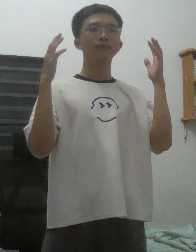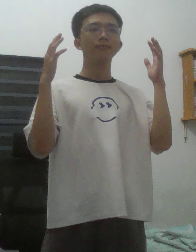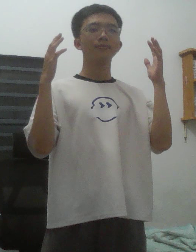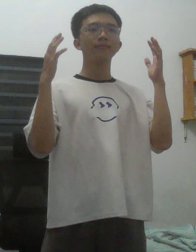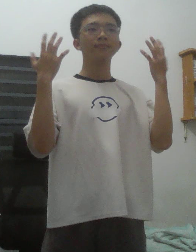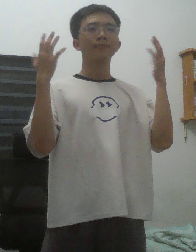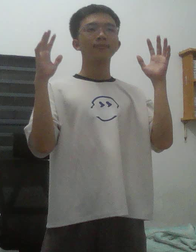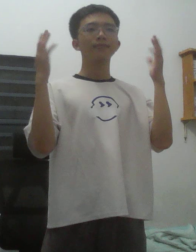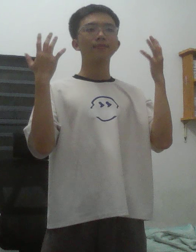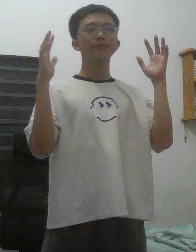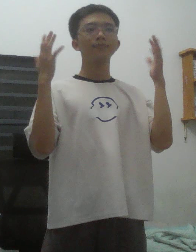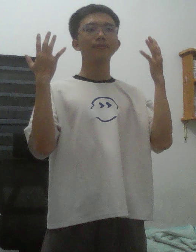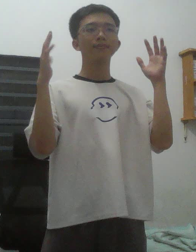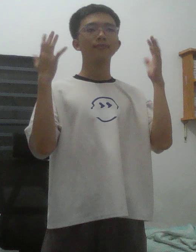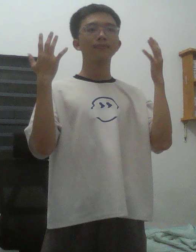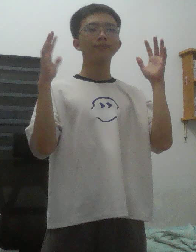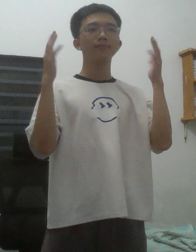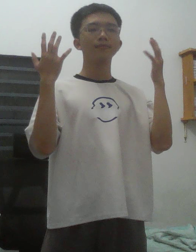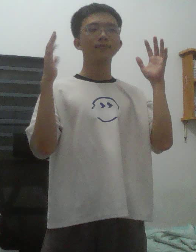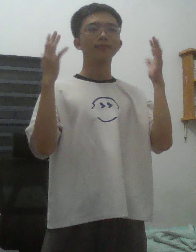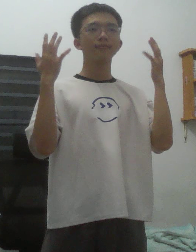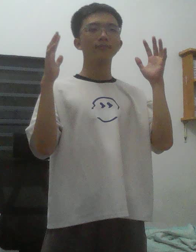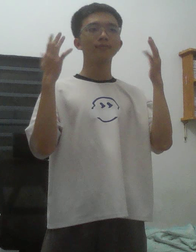vo tay